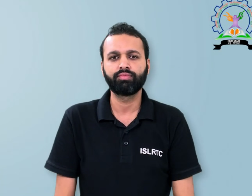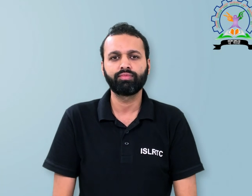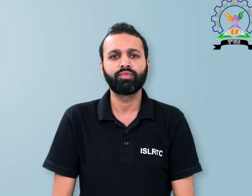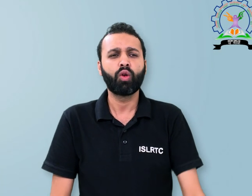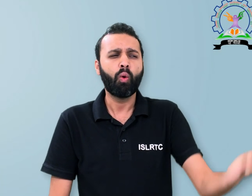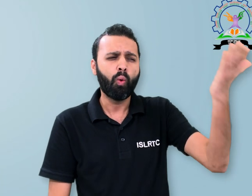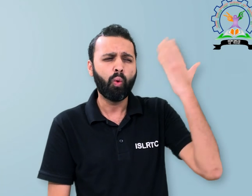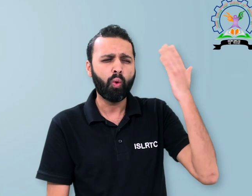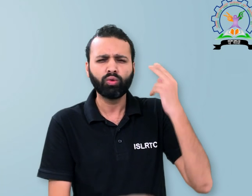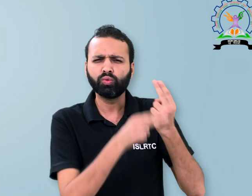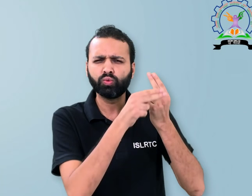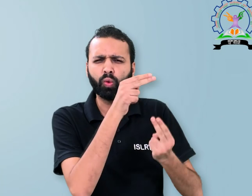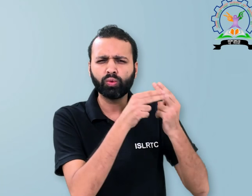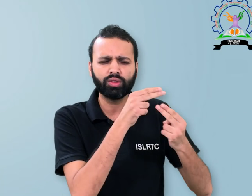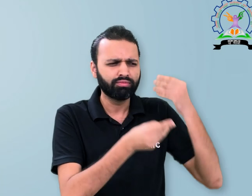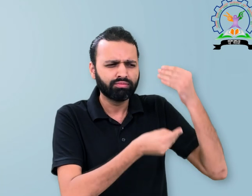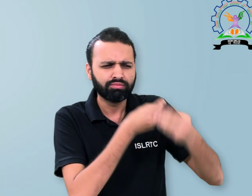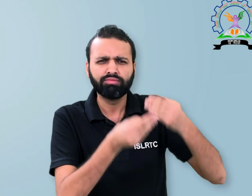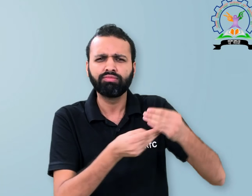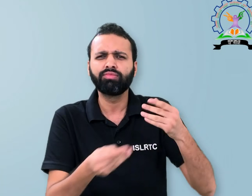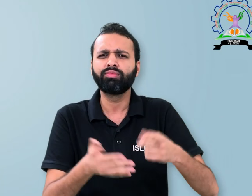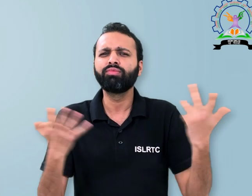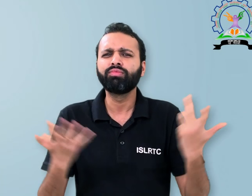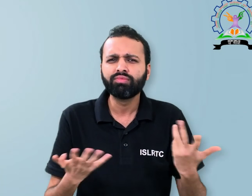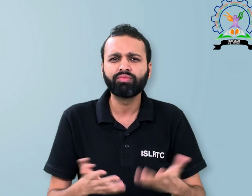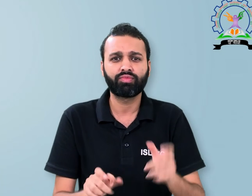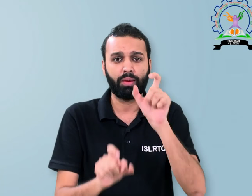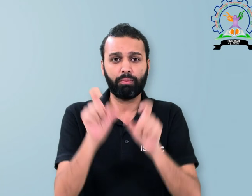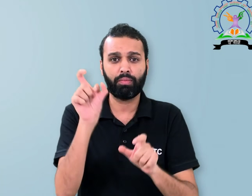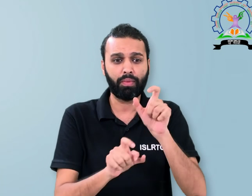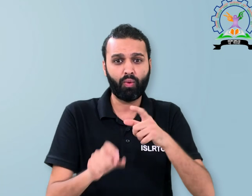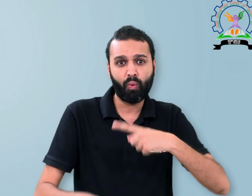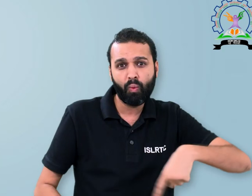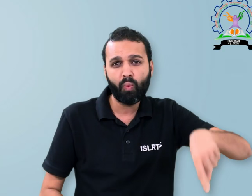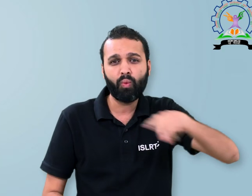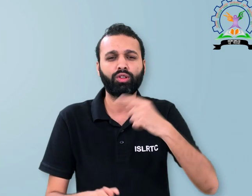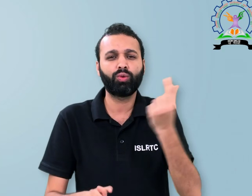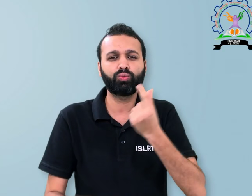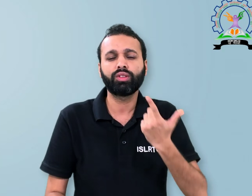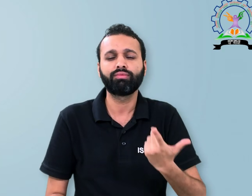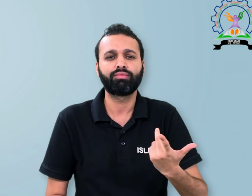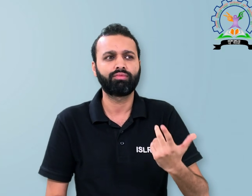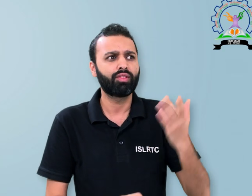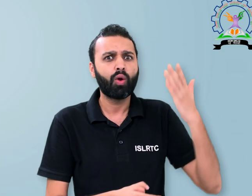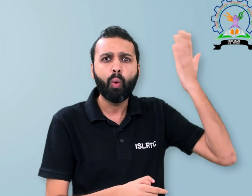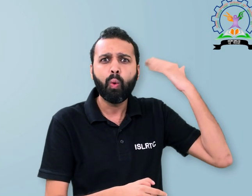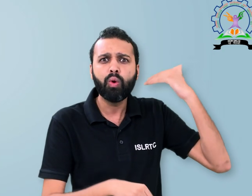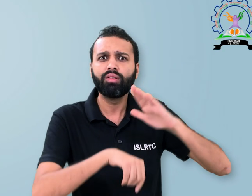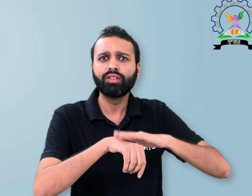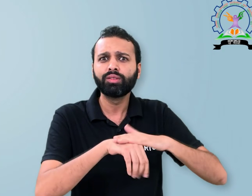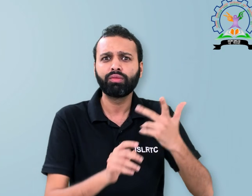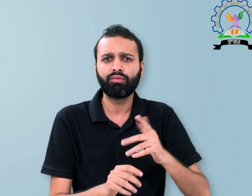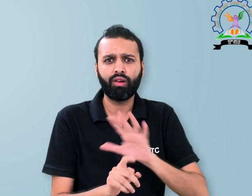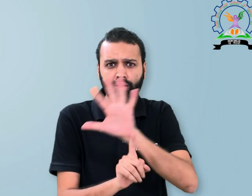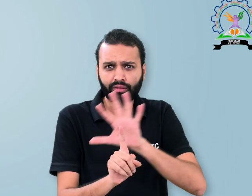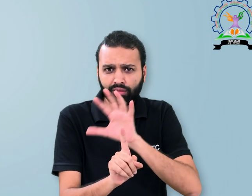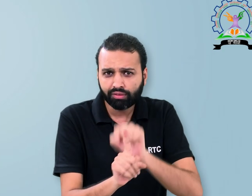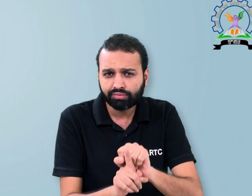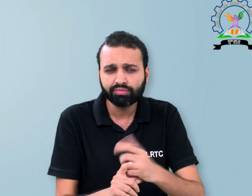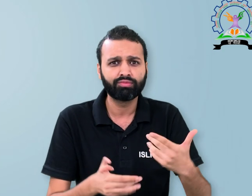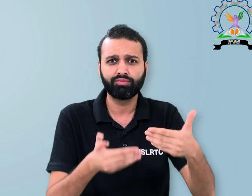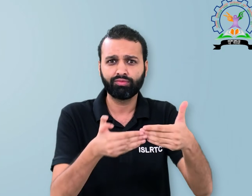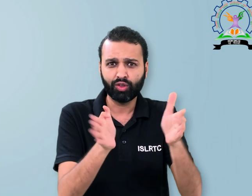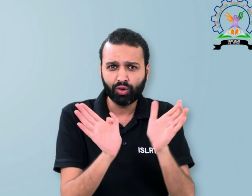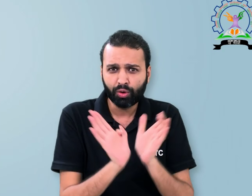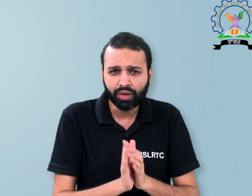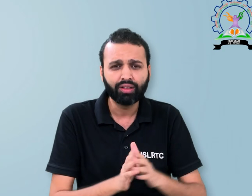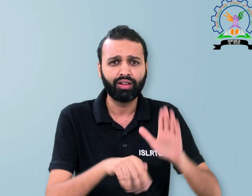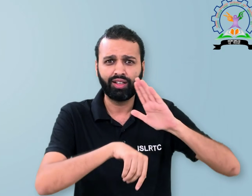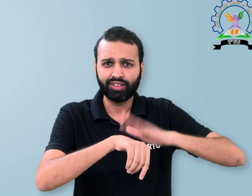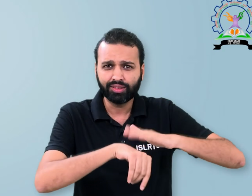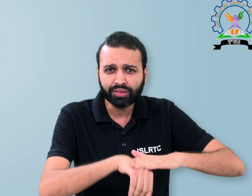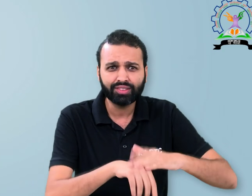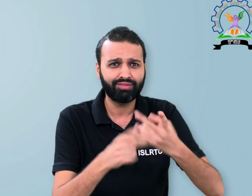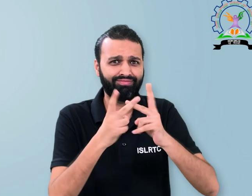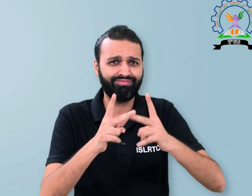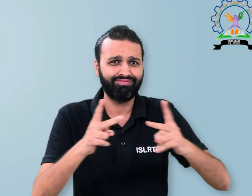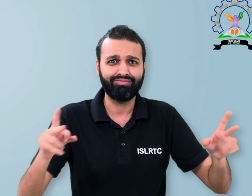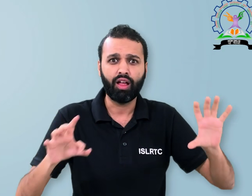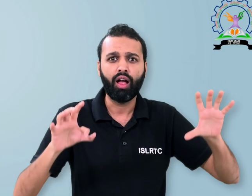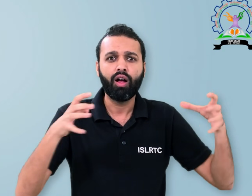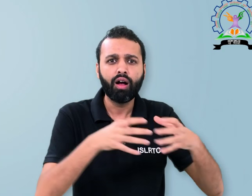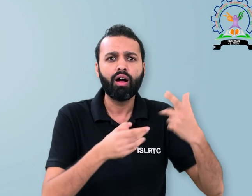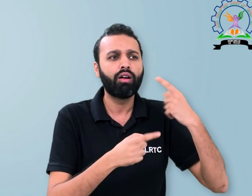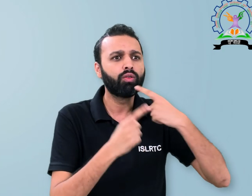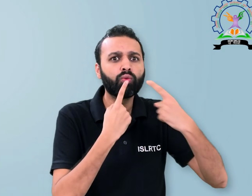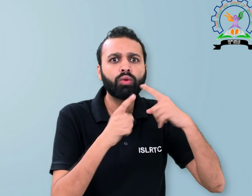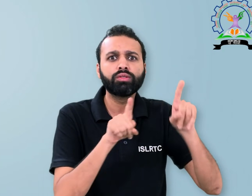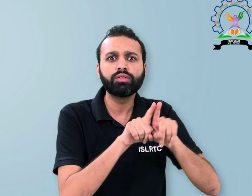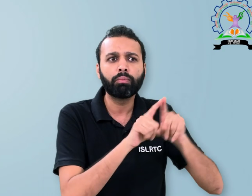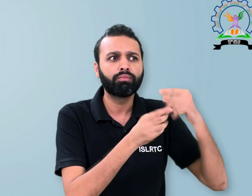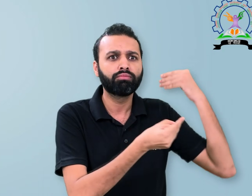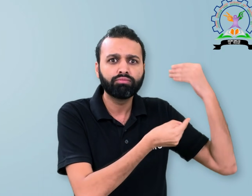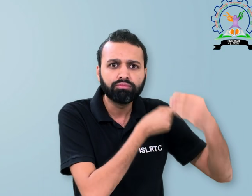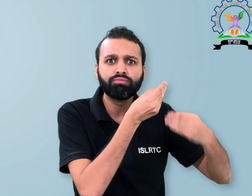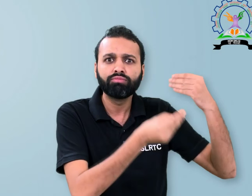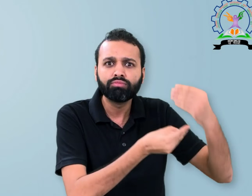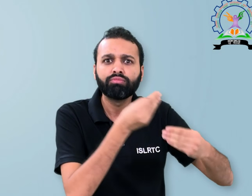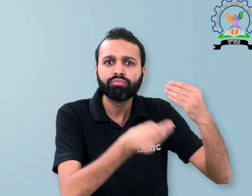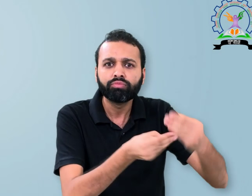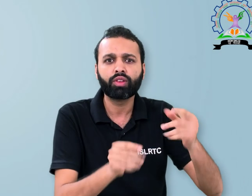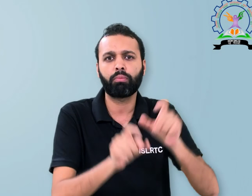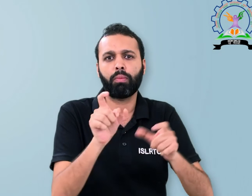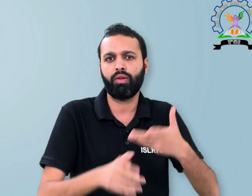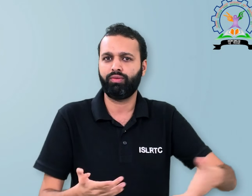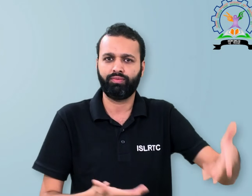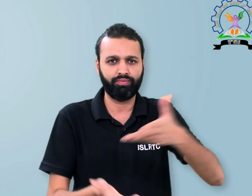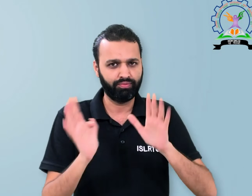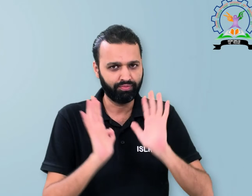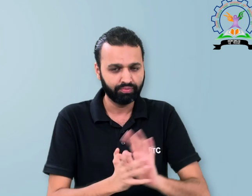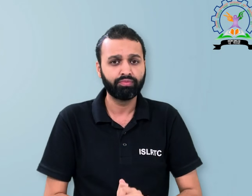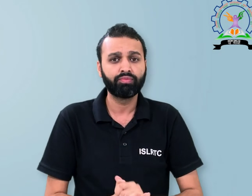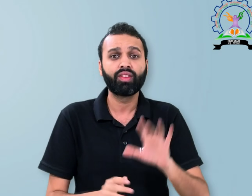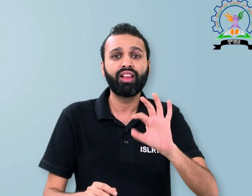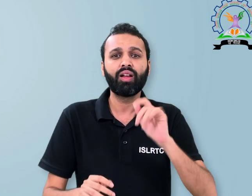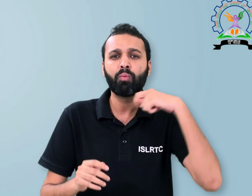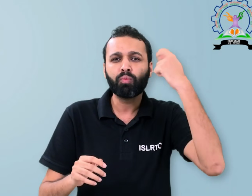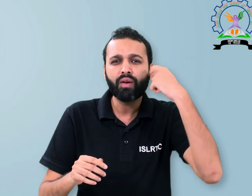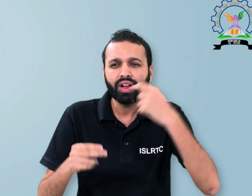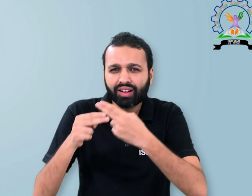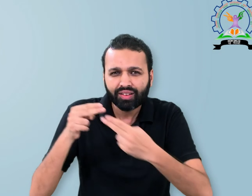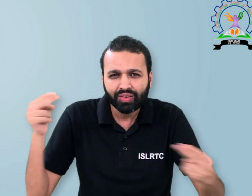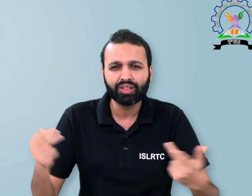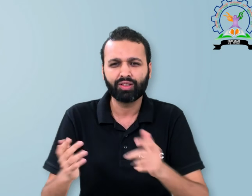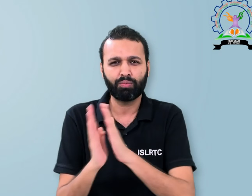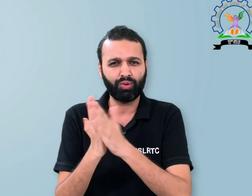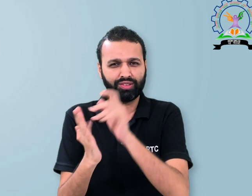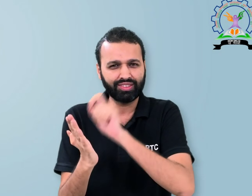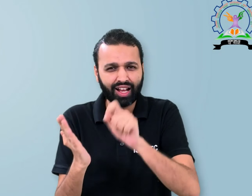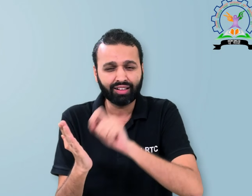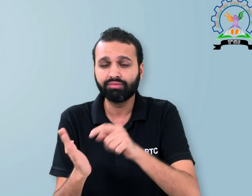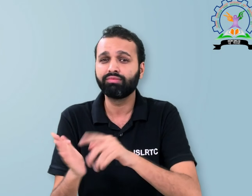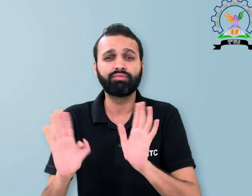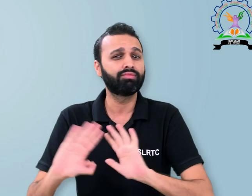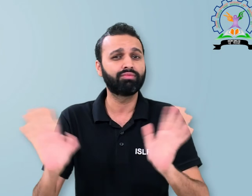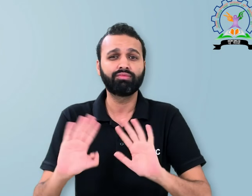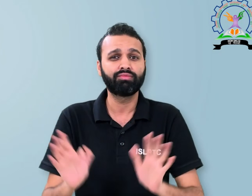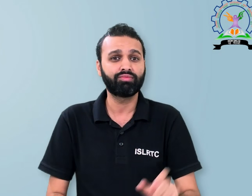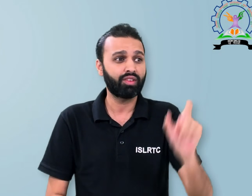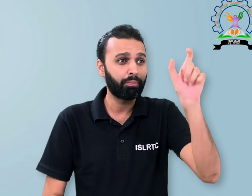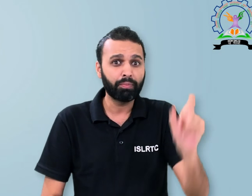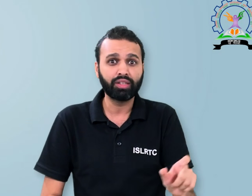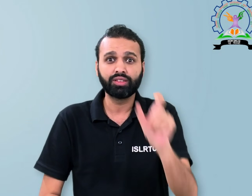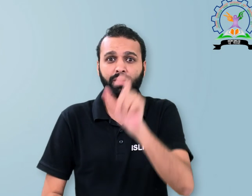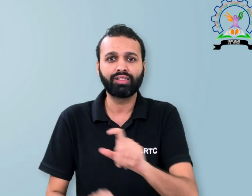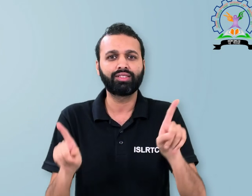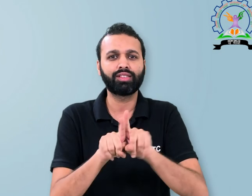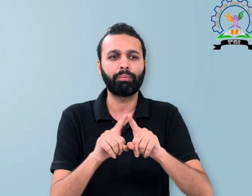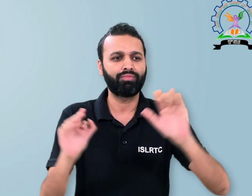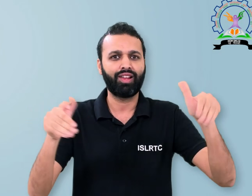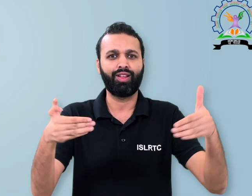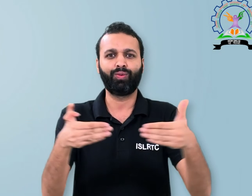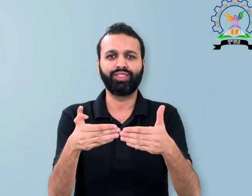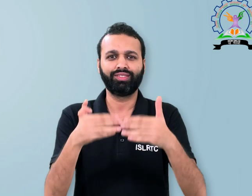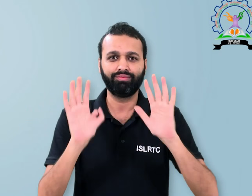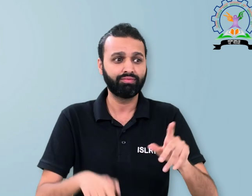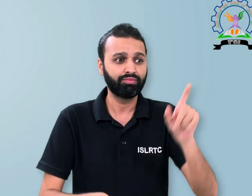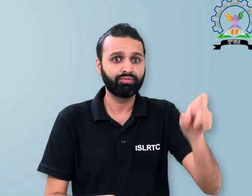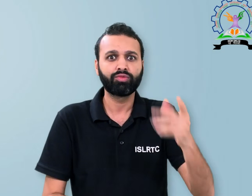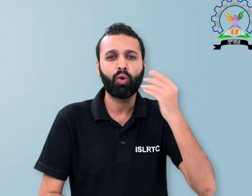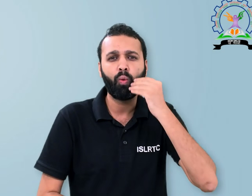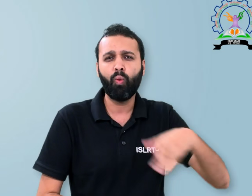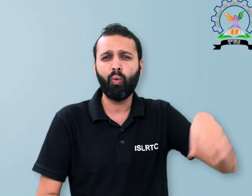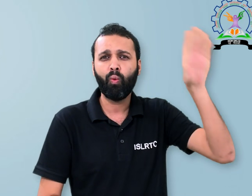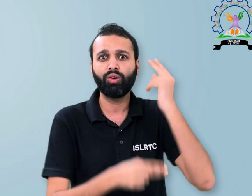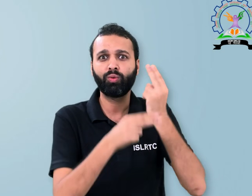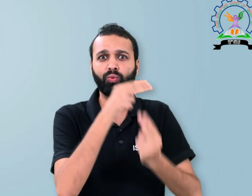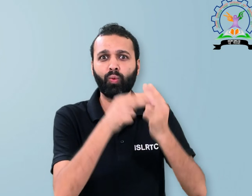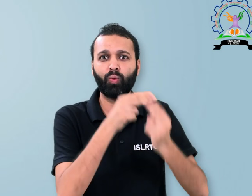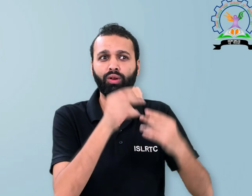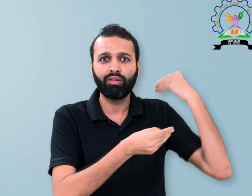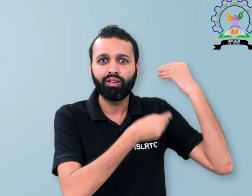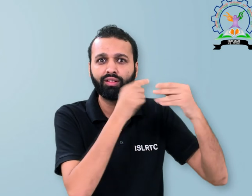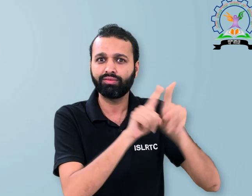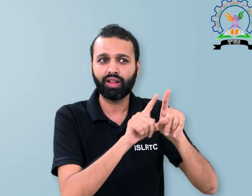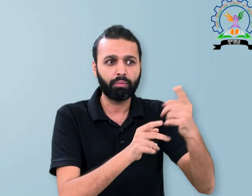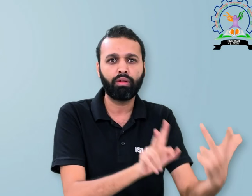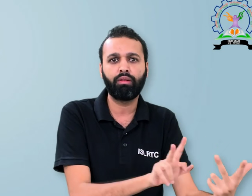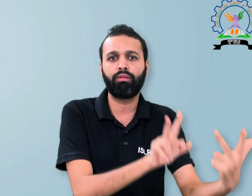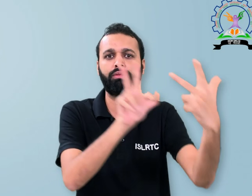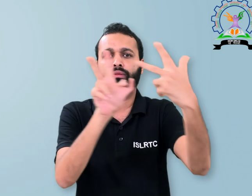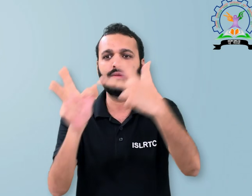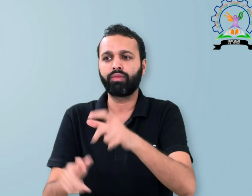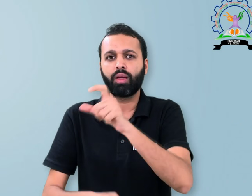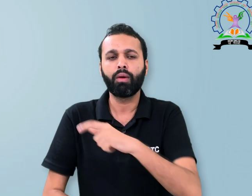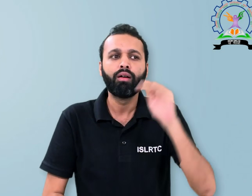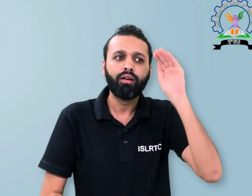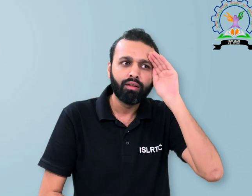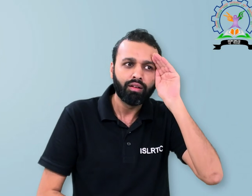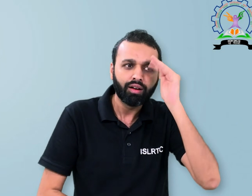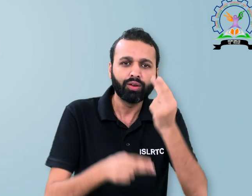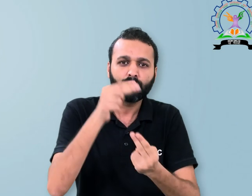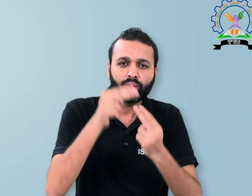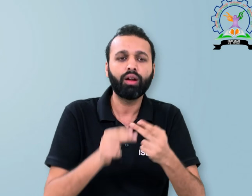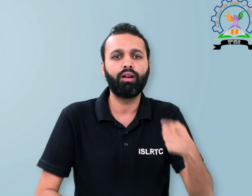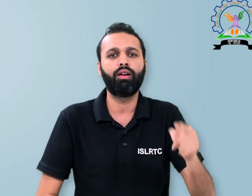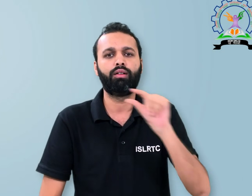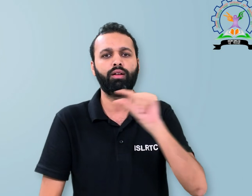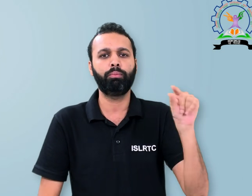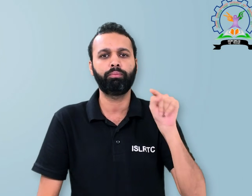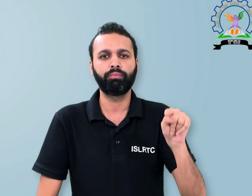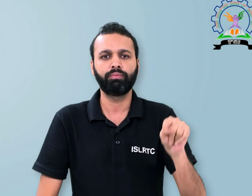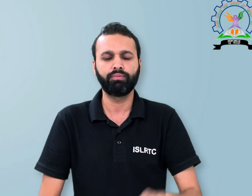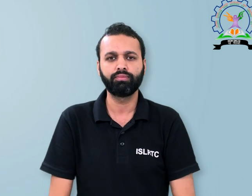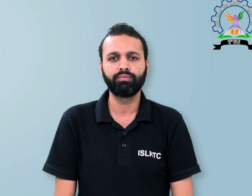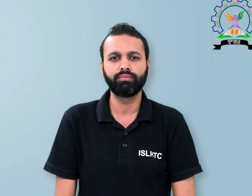The traditional beliefs, customs, and stories of a community, passed through the generations by word of mouth.